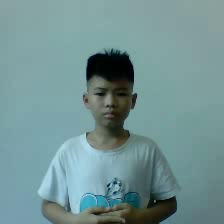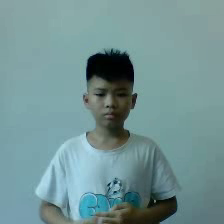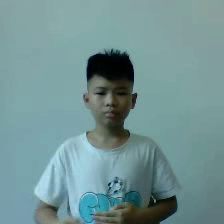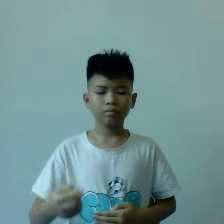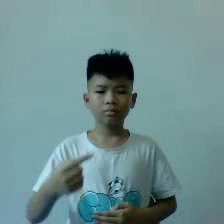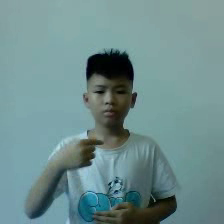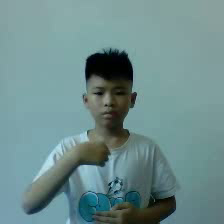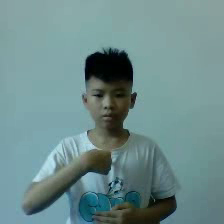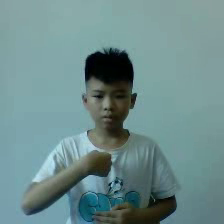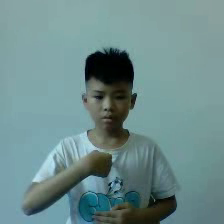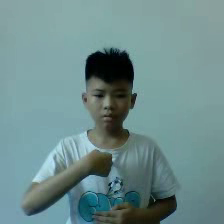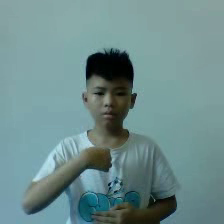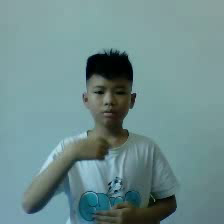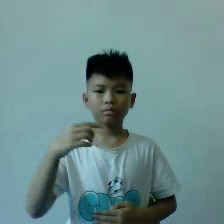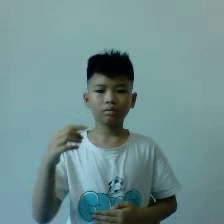Tôi